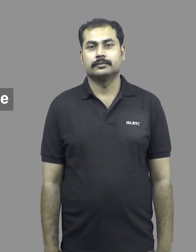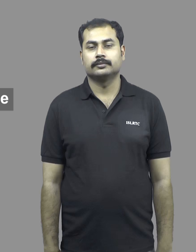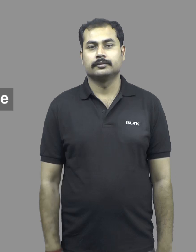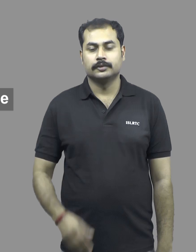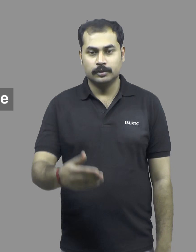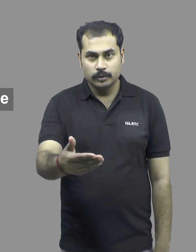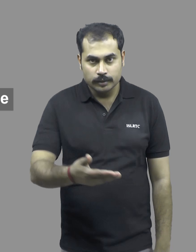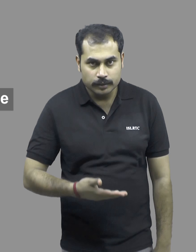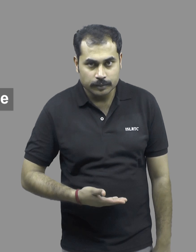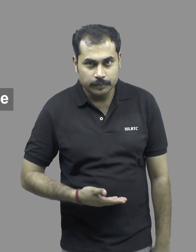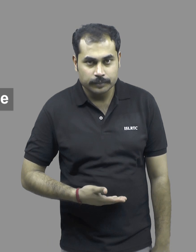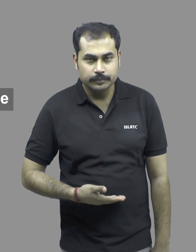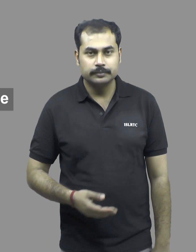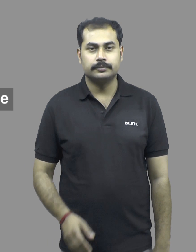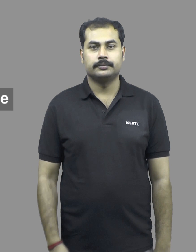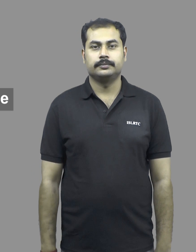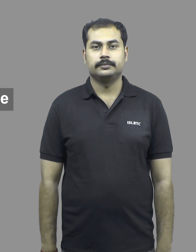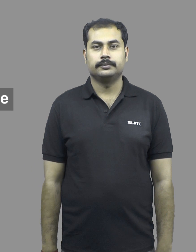Welcome (Reply to Thanks)